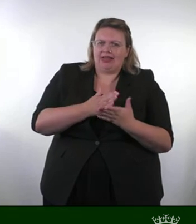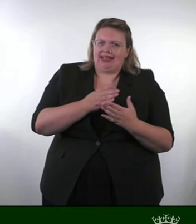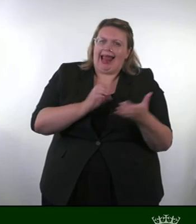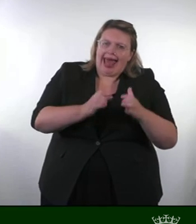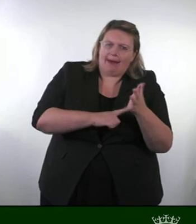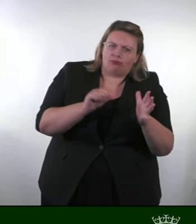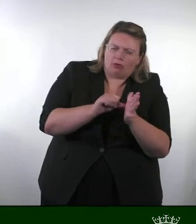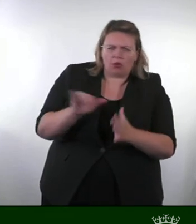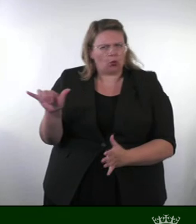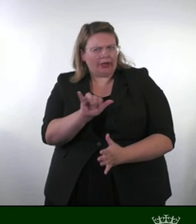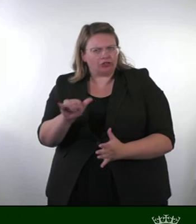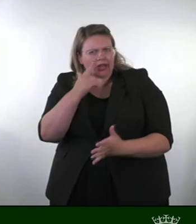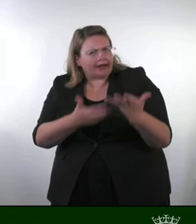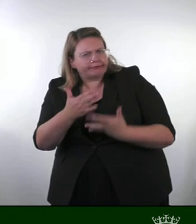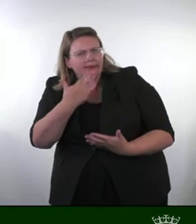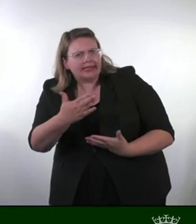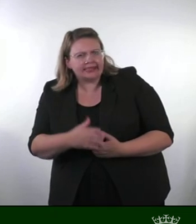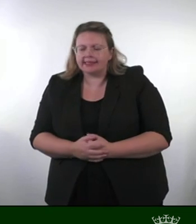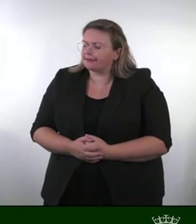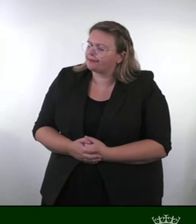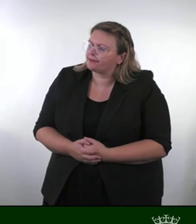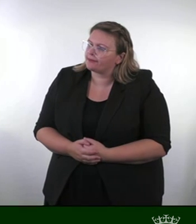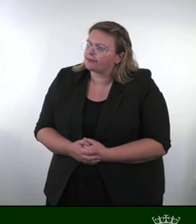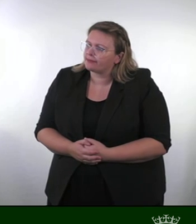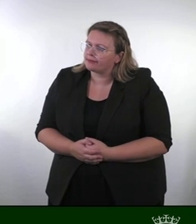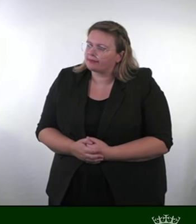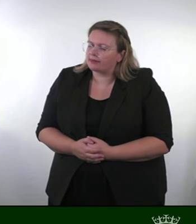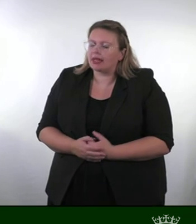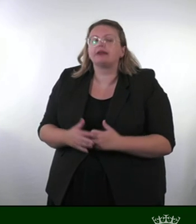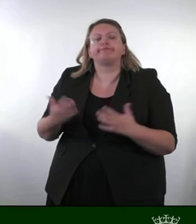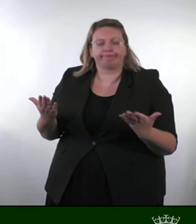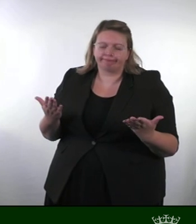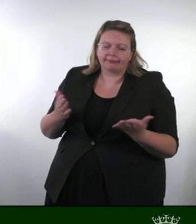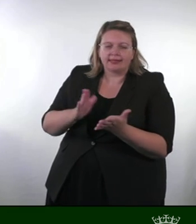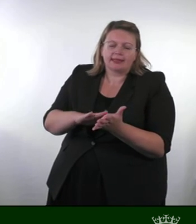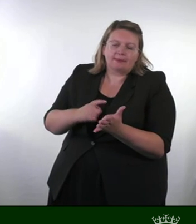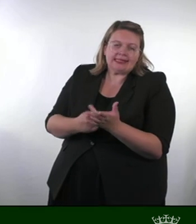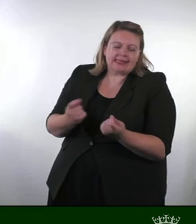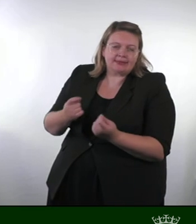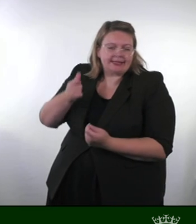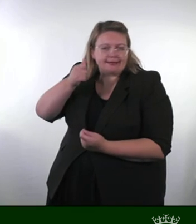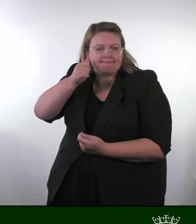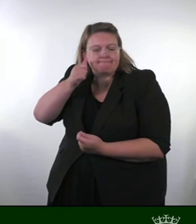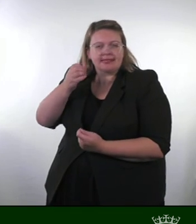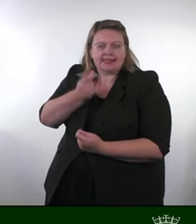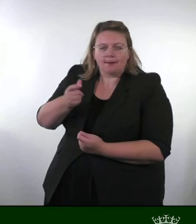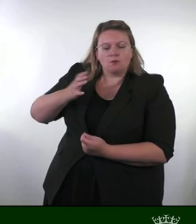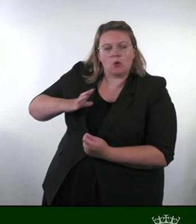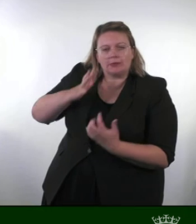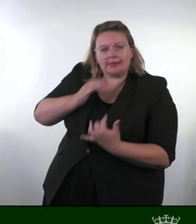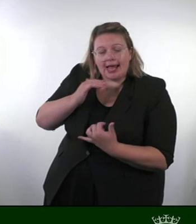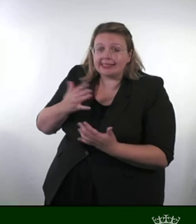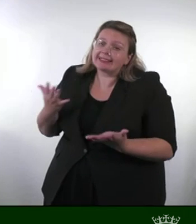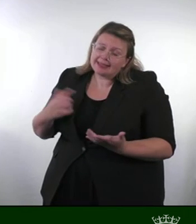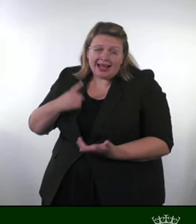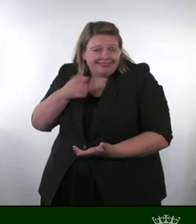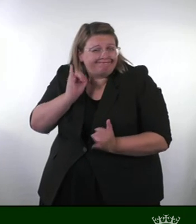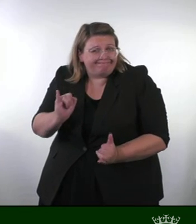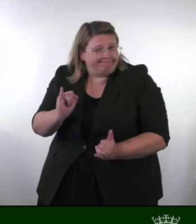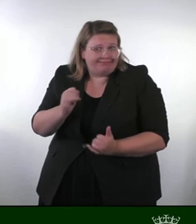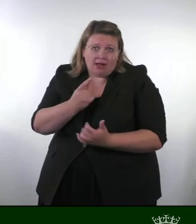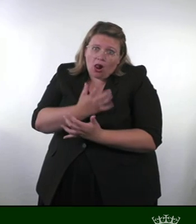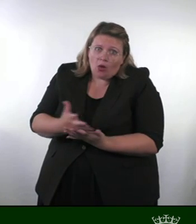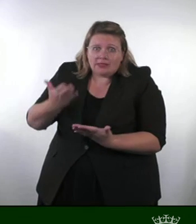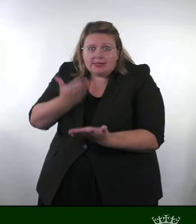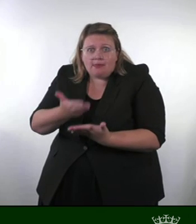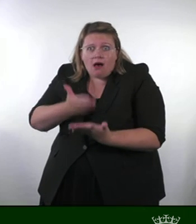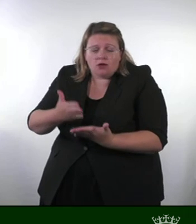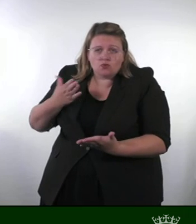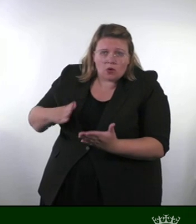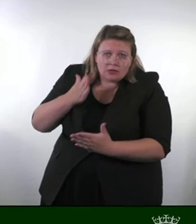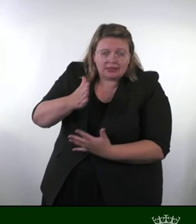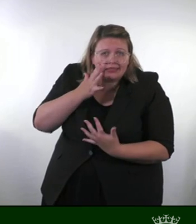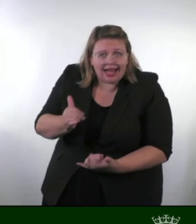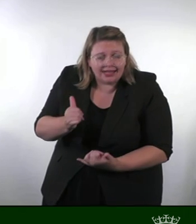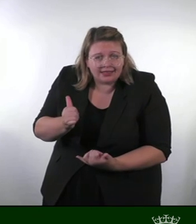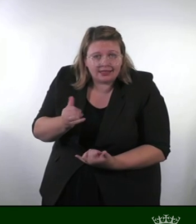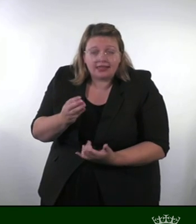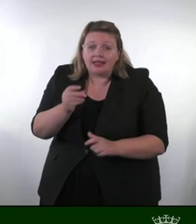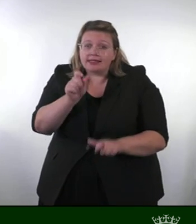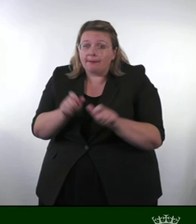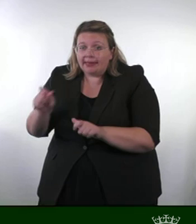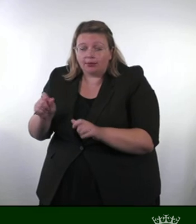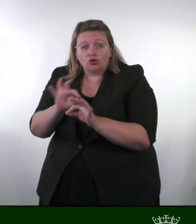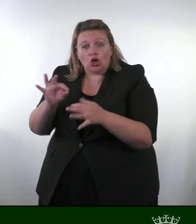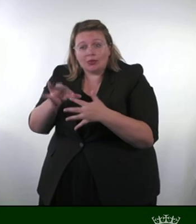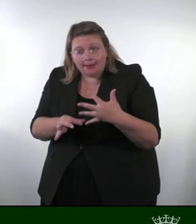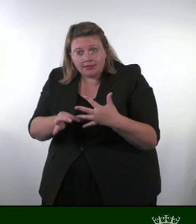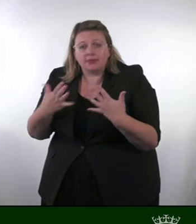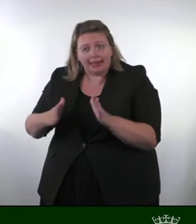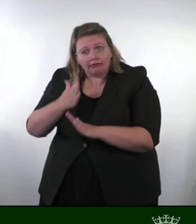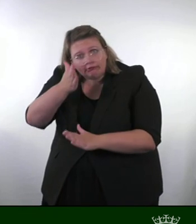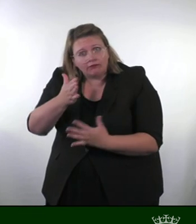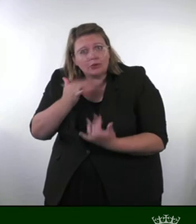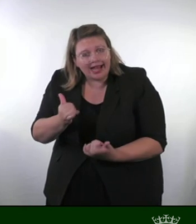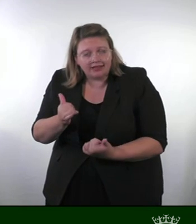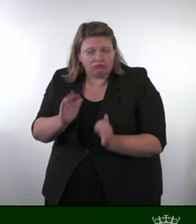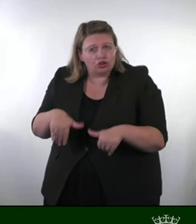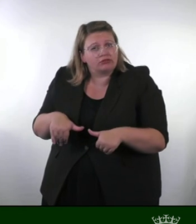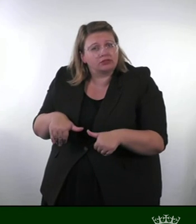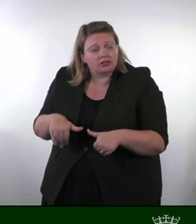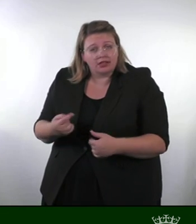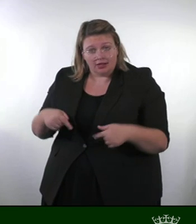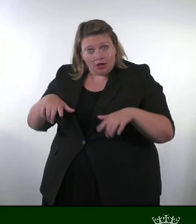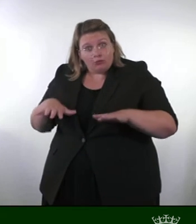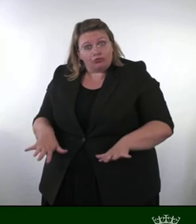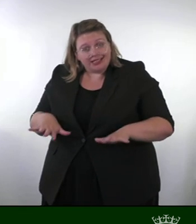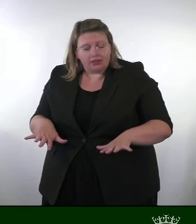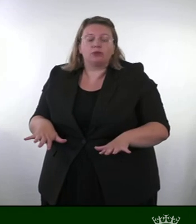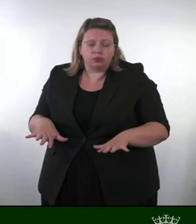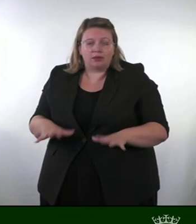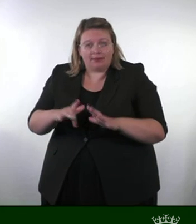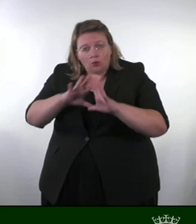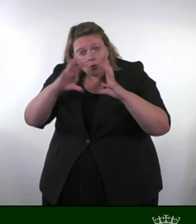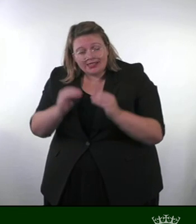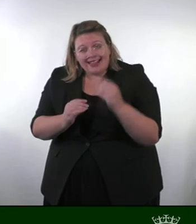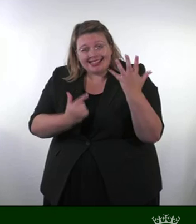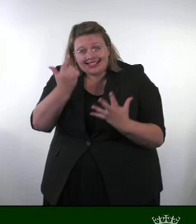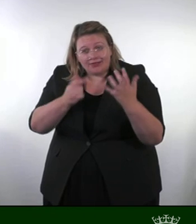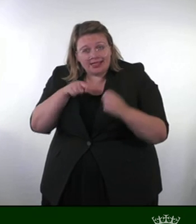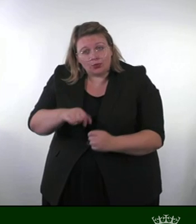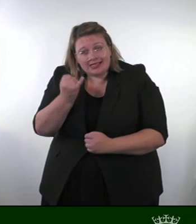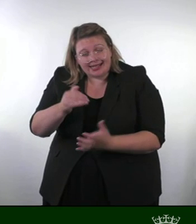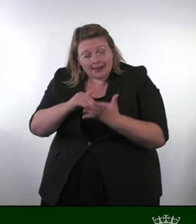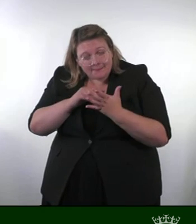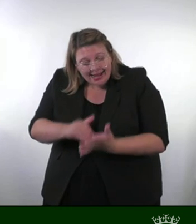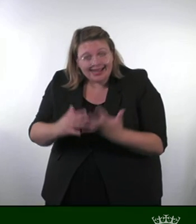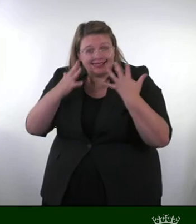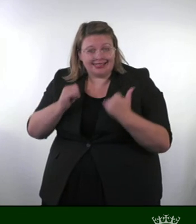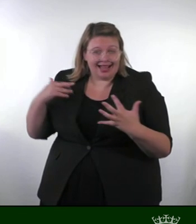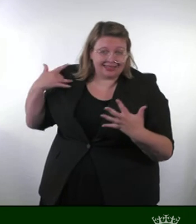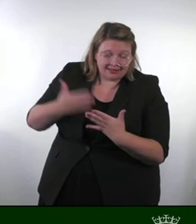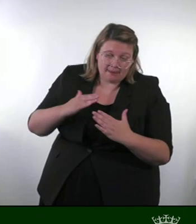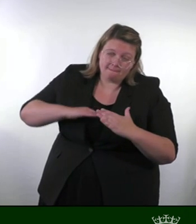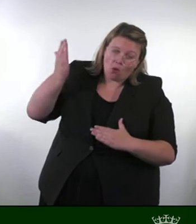I, of course, sympathise with all those who are facing difficulties getting a test as fast as they want, but demand is at an unprecedented high, particularly because of demand for asymptomatic patients, but the right honourable and learned Gentleman should know that this country has done more tests—17.6 million—than any other country in Europe.